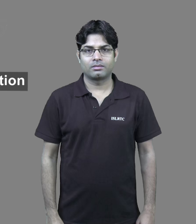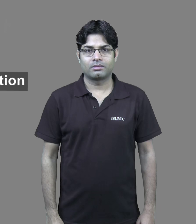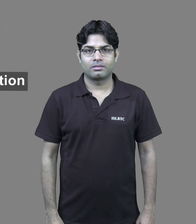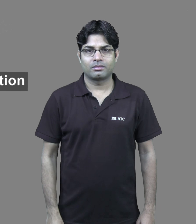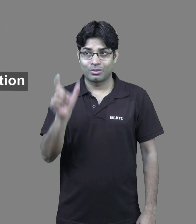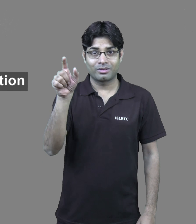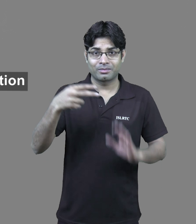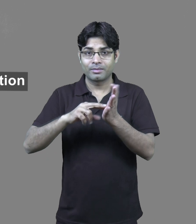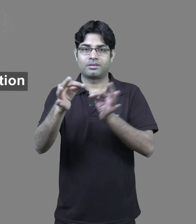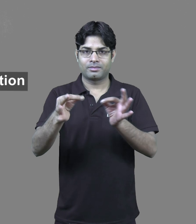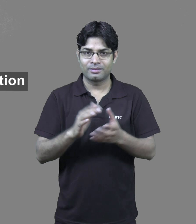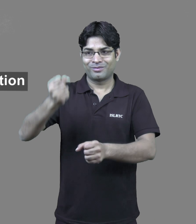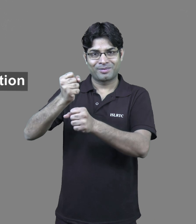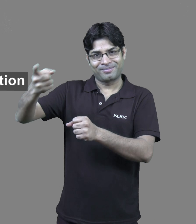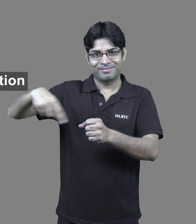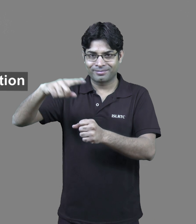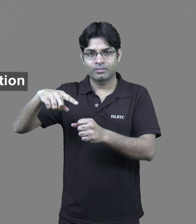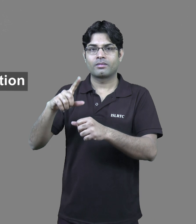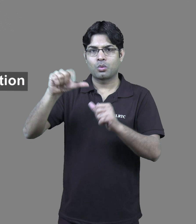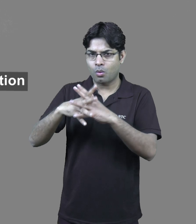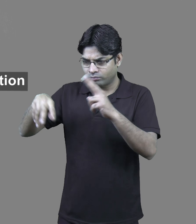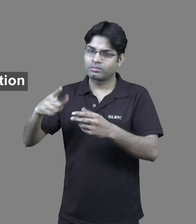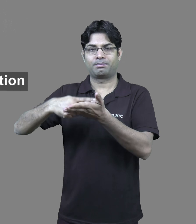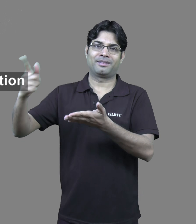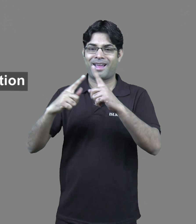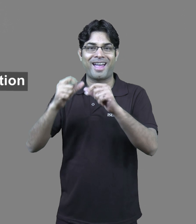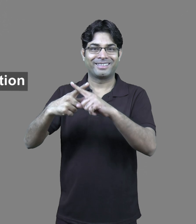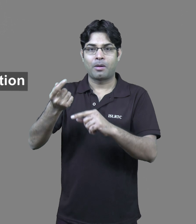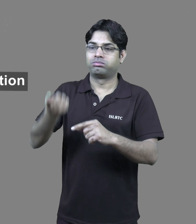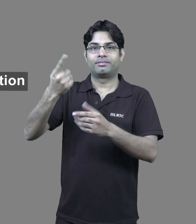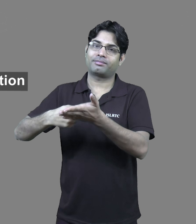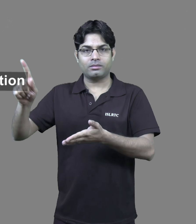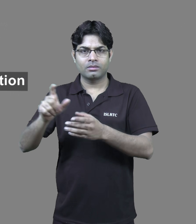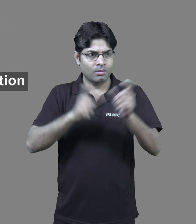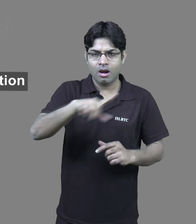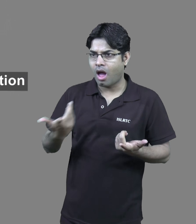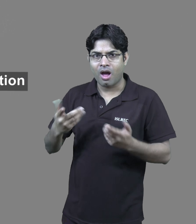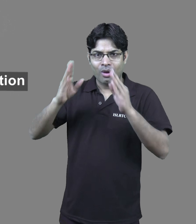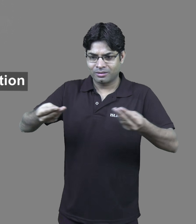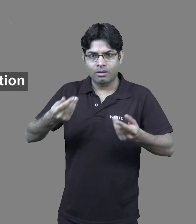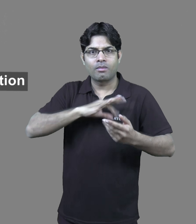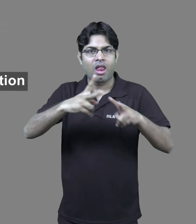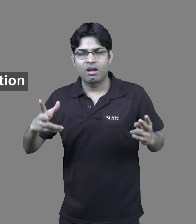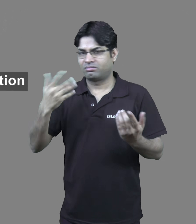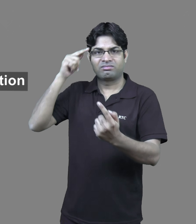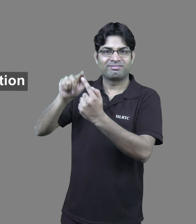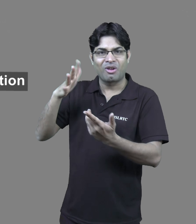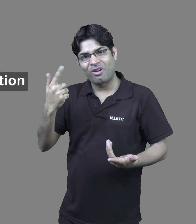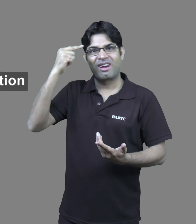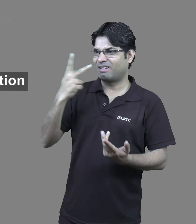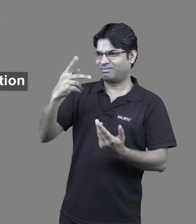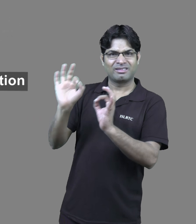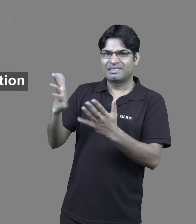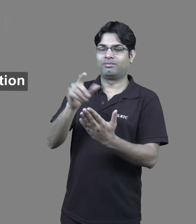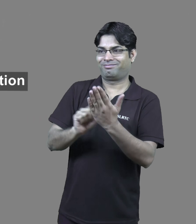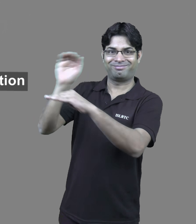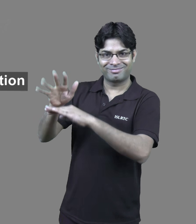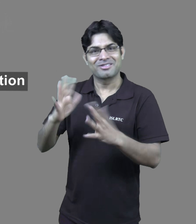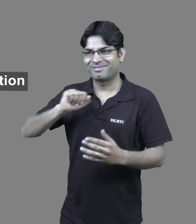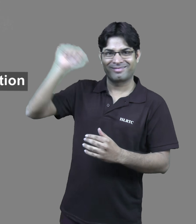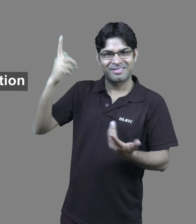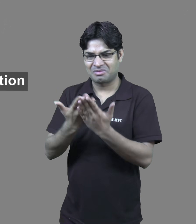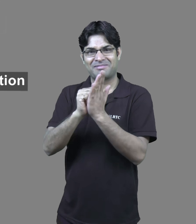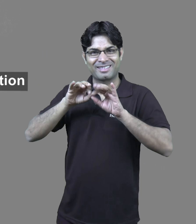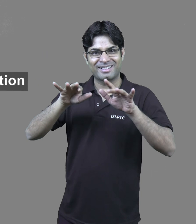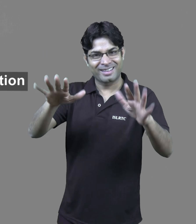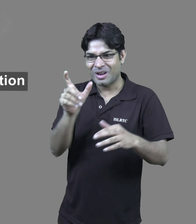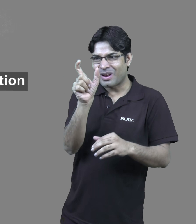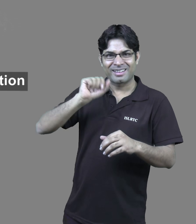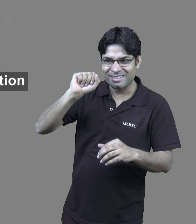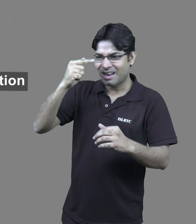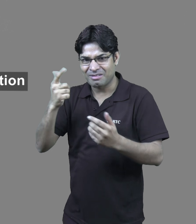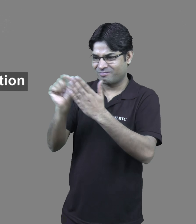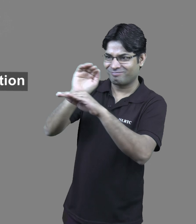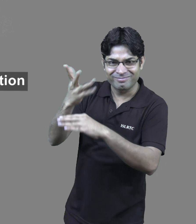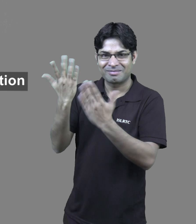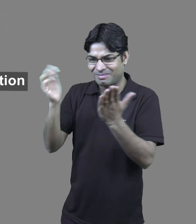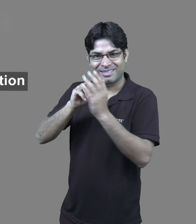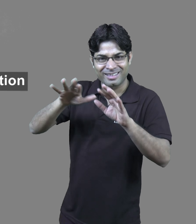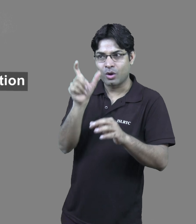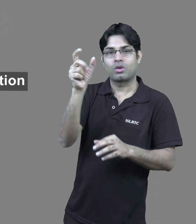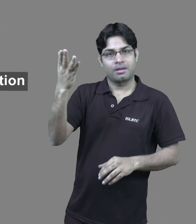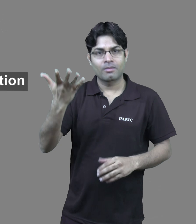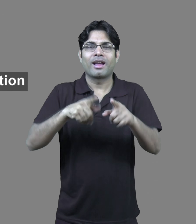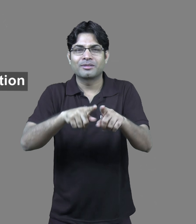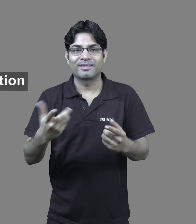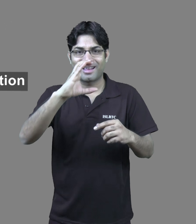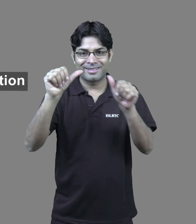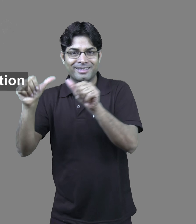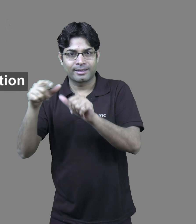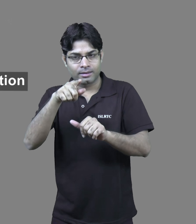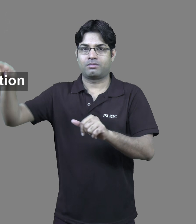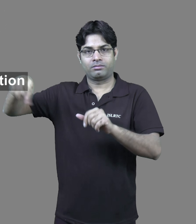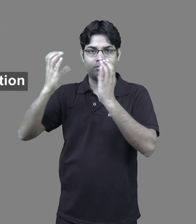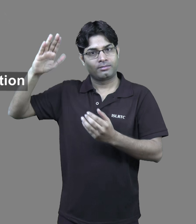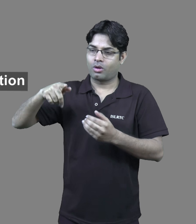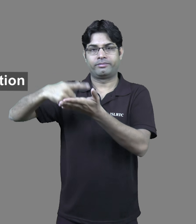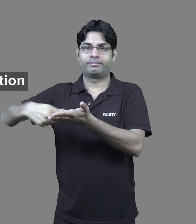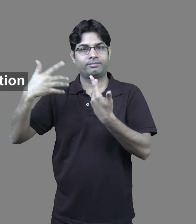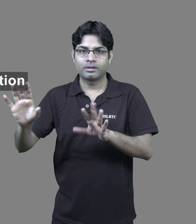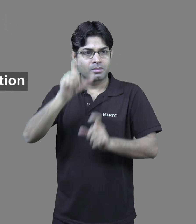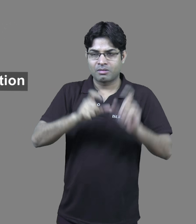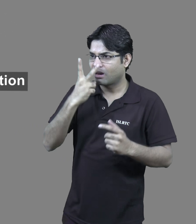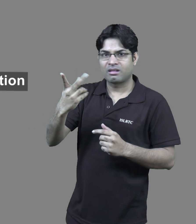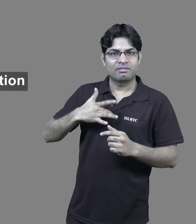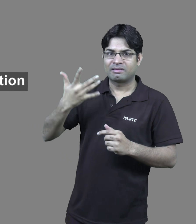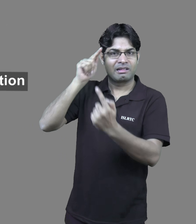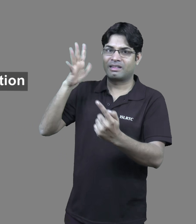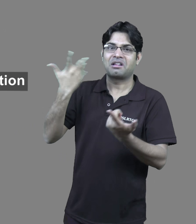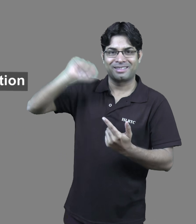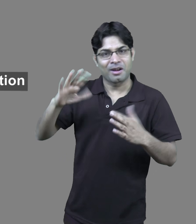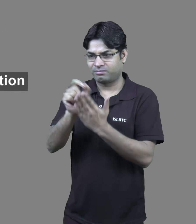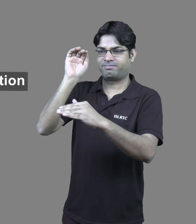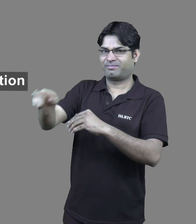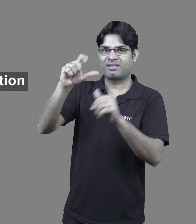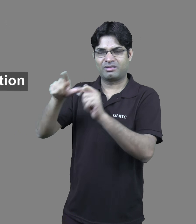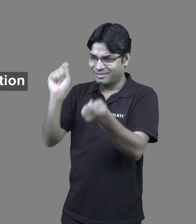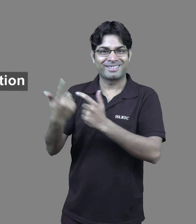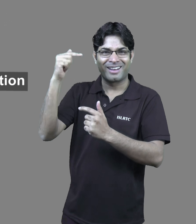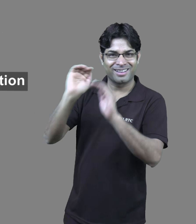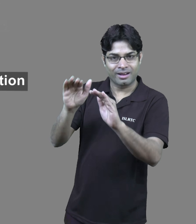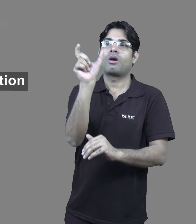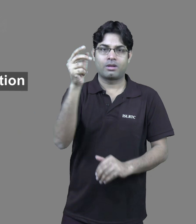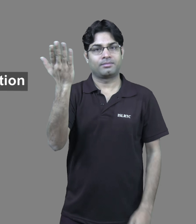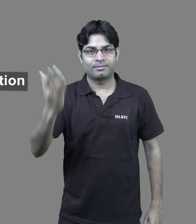Backlash Adverse reaction